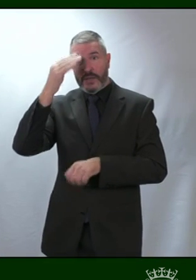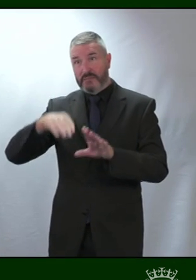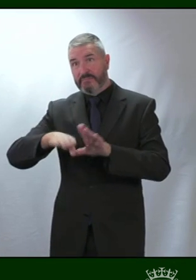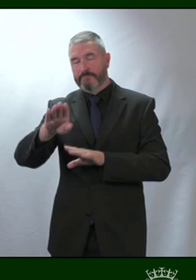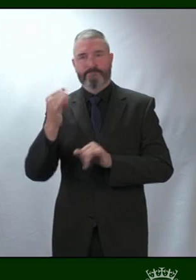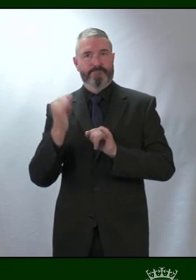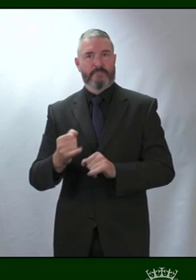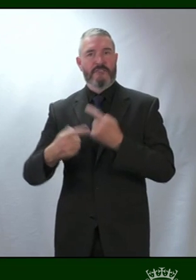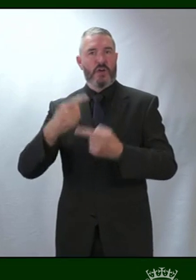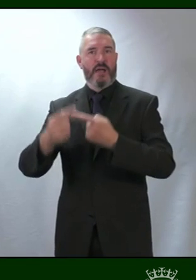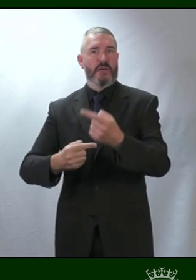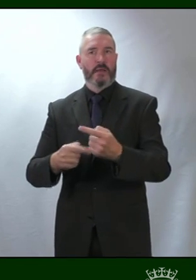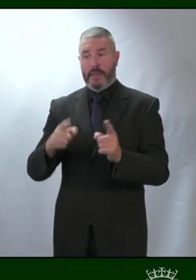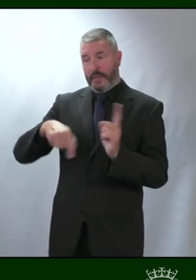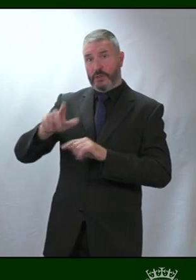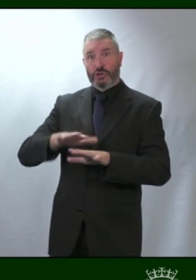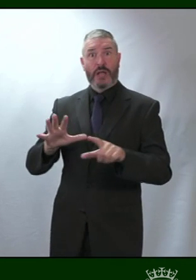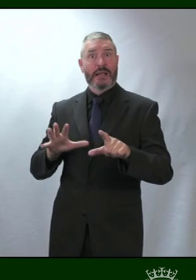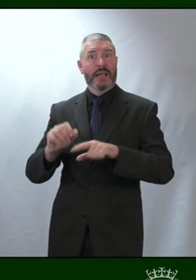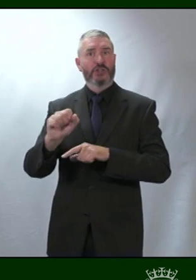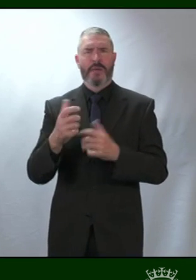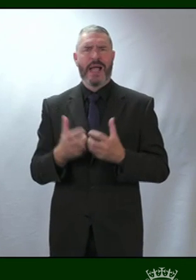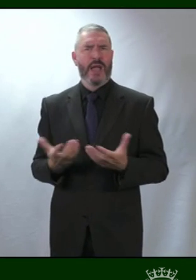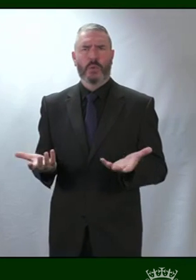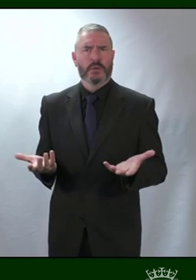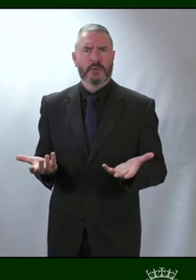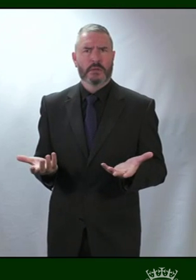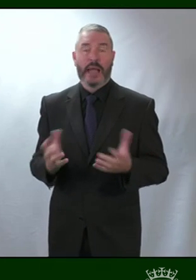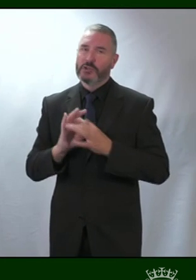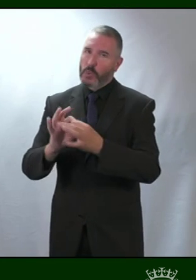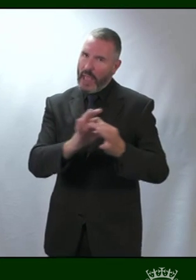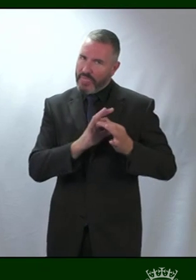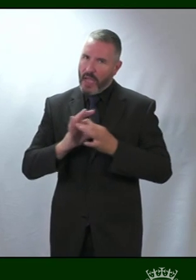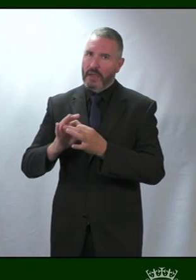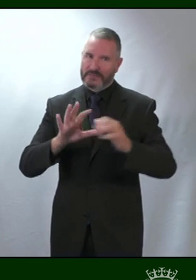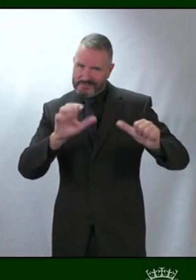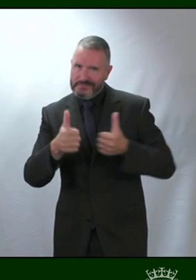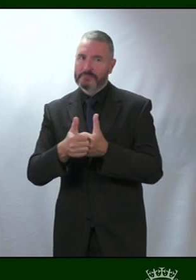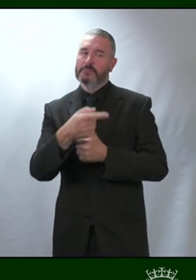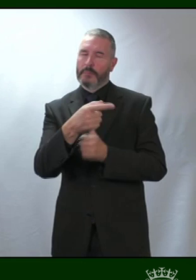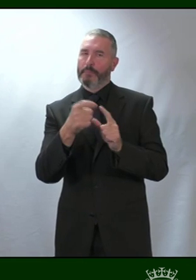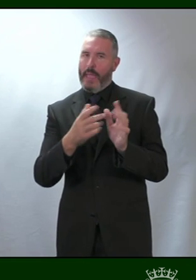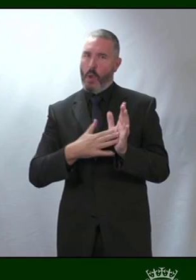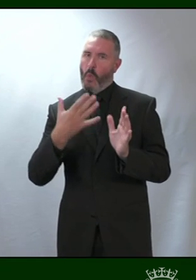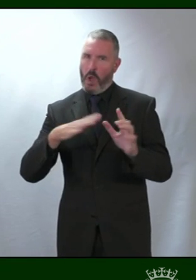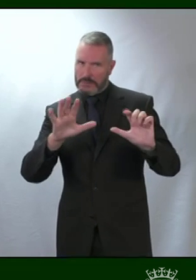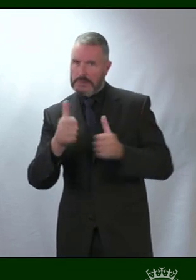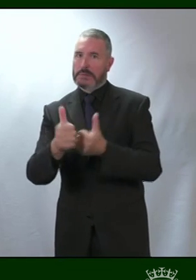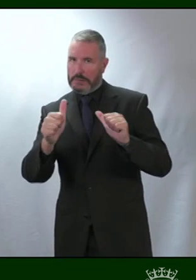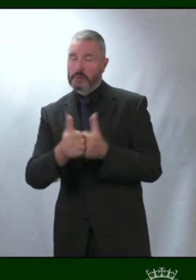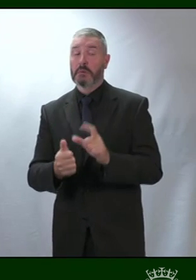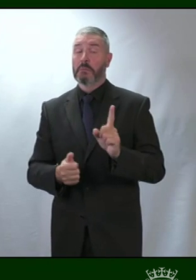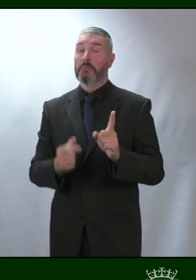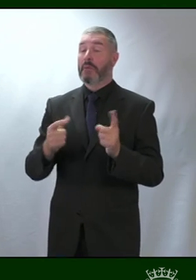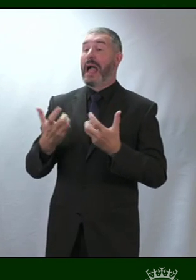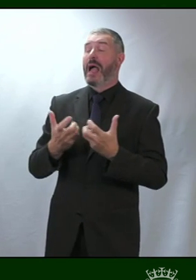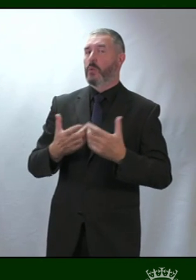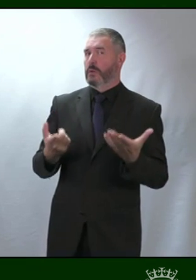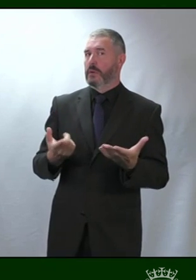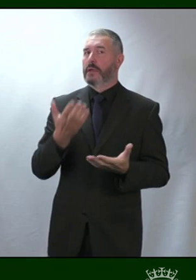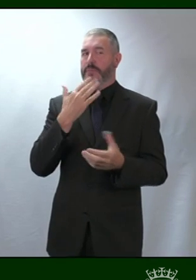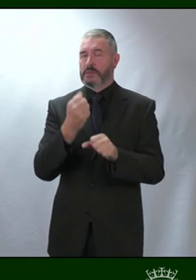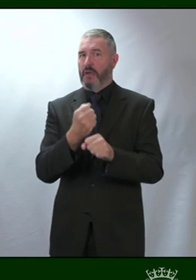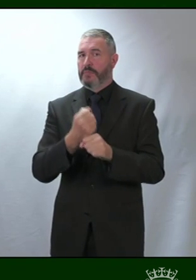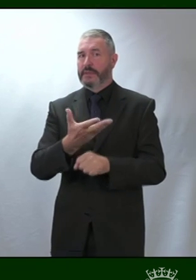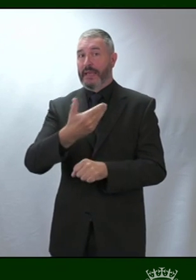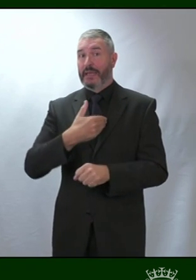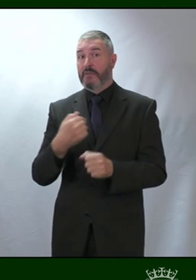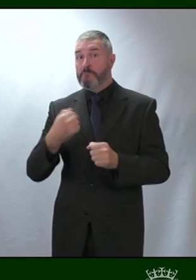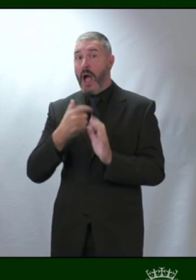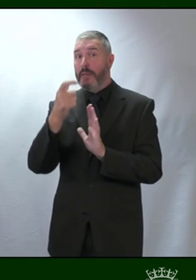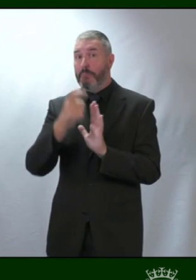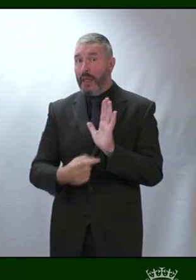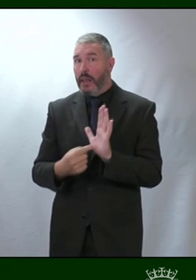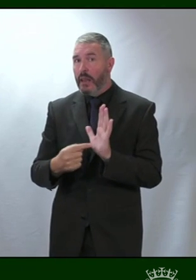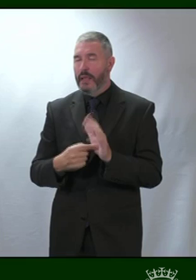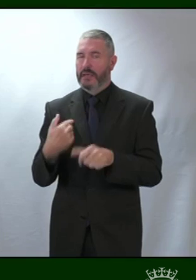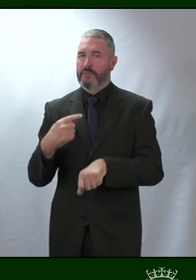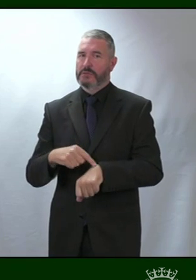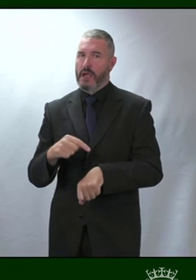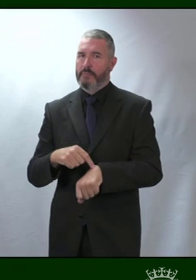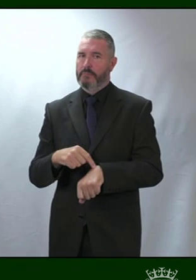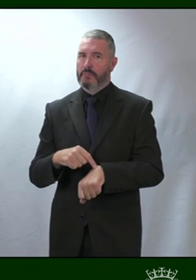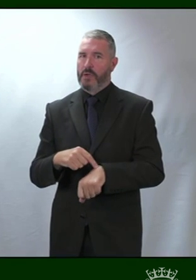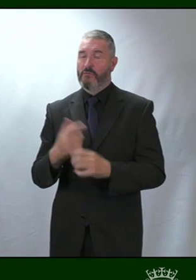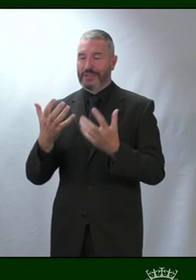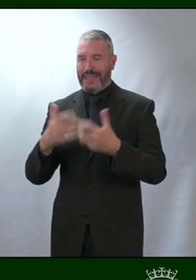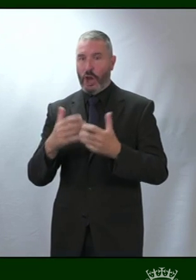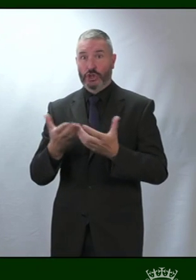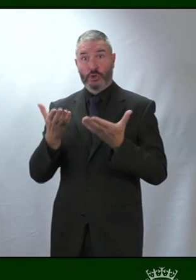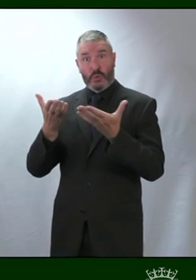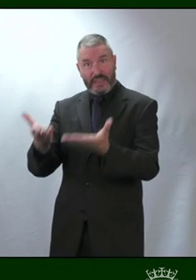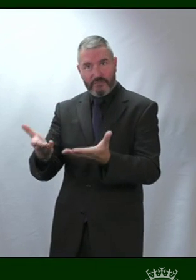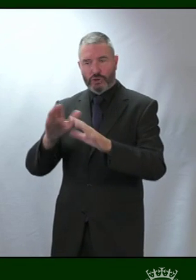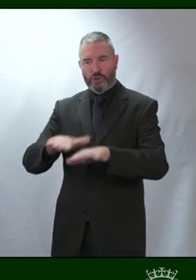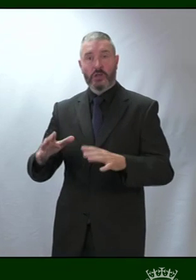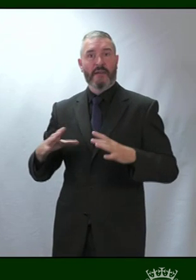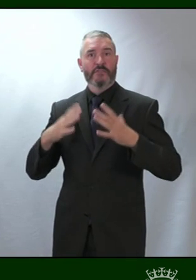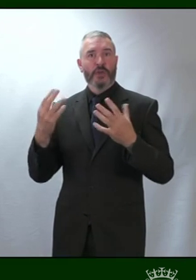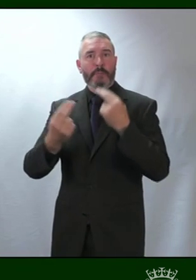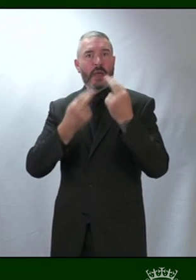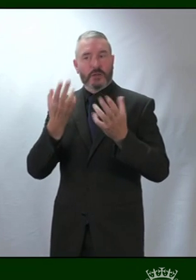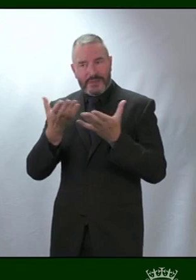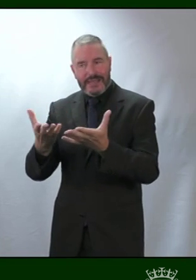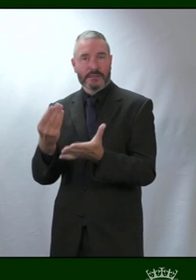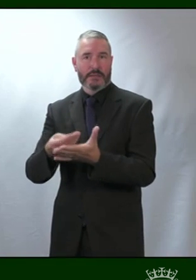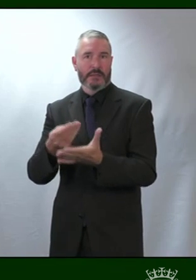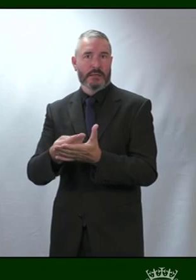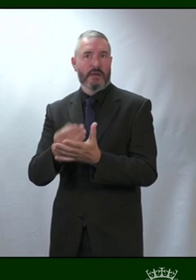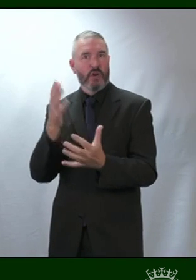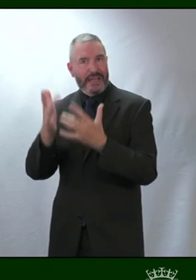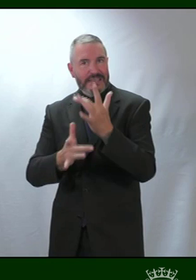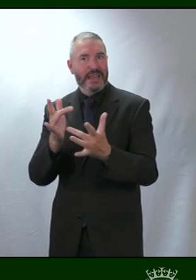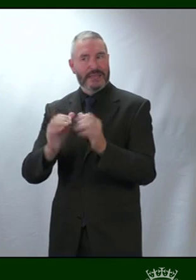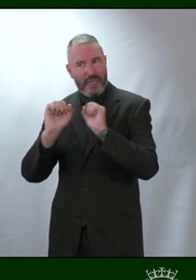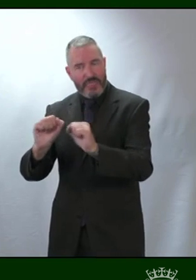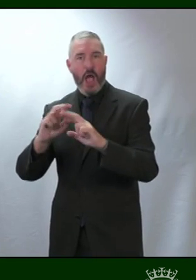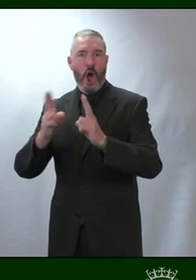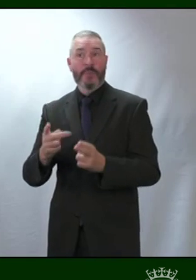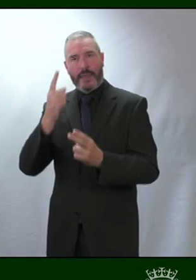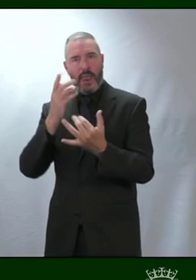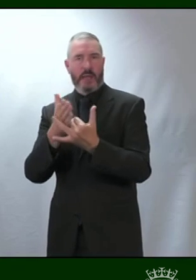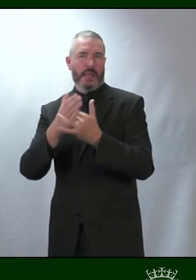To help these children to catch up, and in the spirit of togetherness invoked by the Prime Minister earlier, will his Government give time for my Bill to close the digital divide and give children on free school meals access to the internet in their homes?